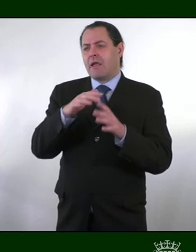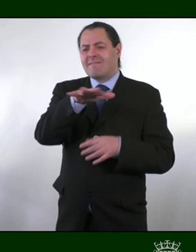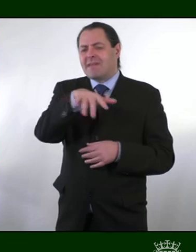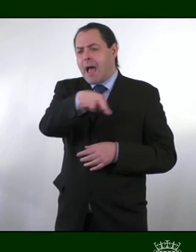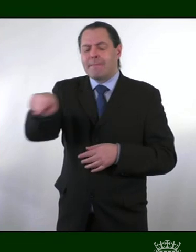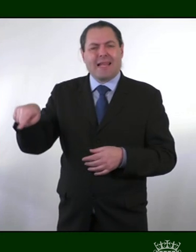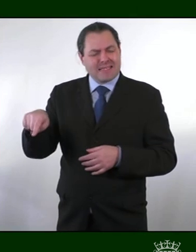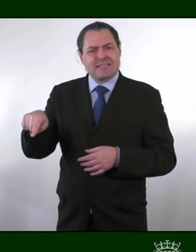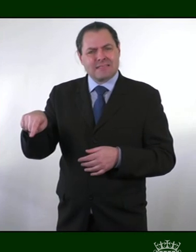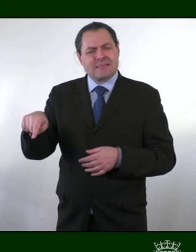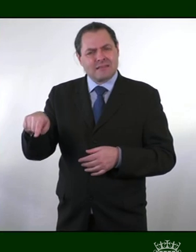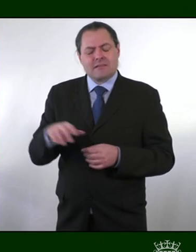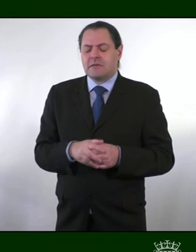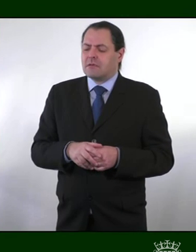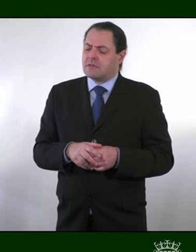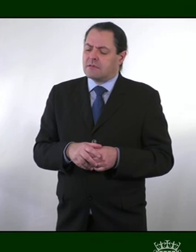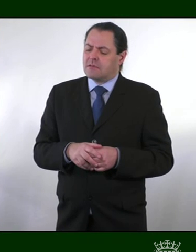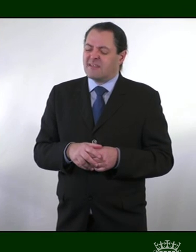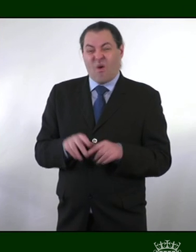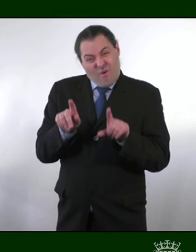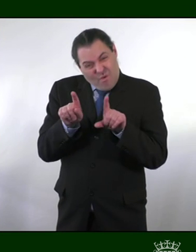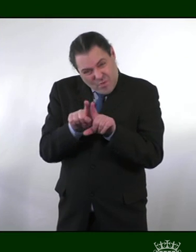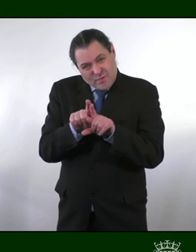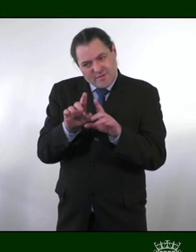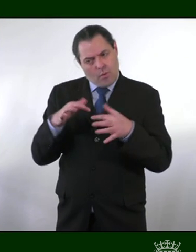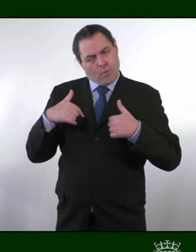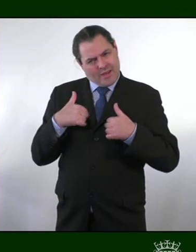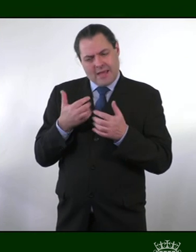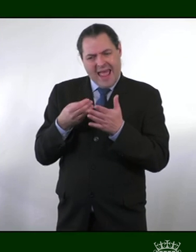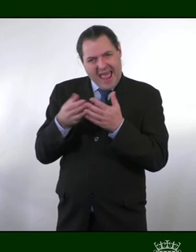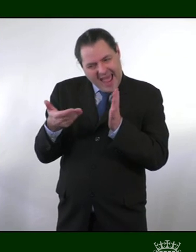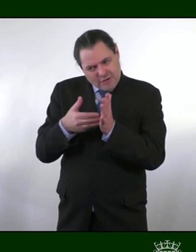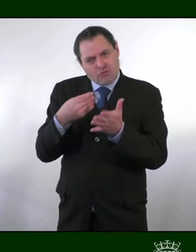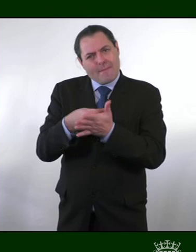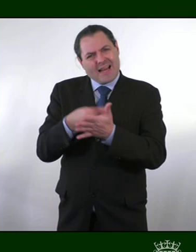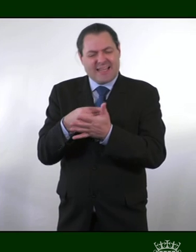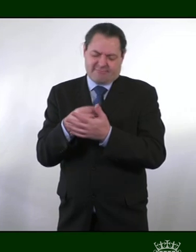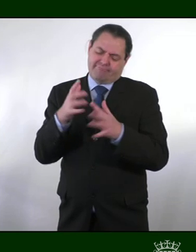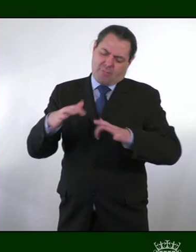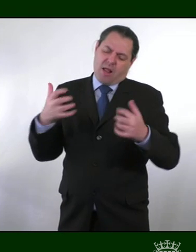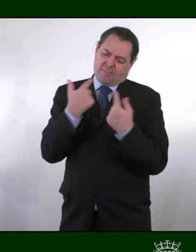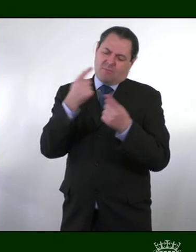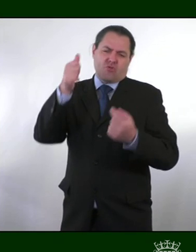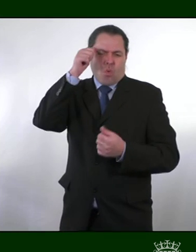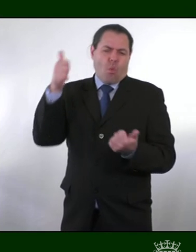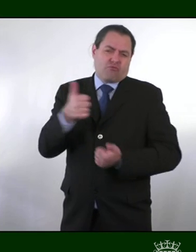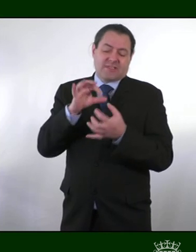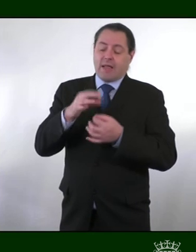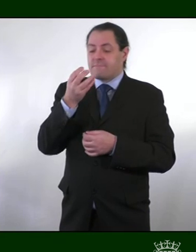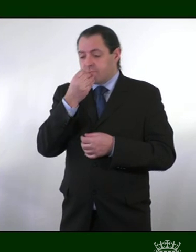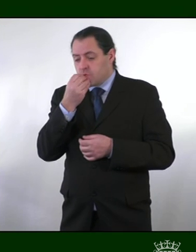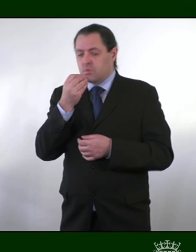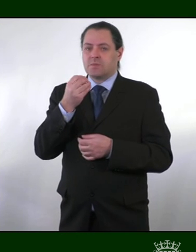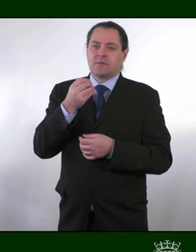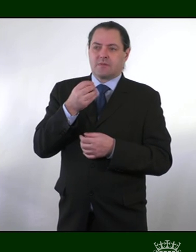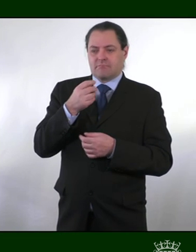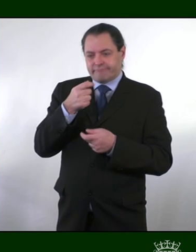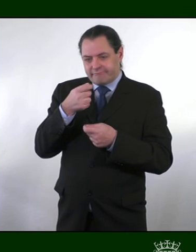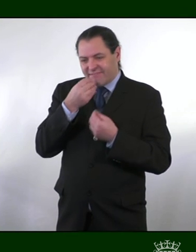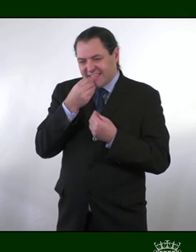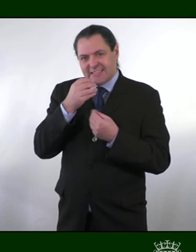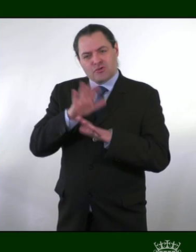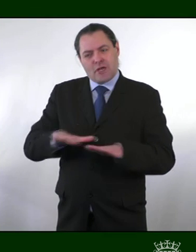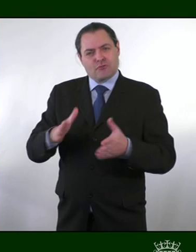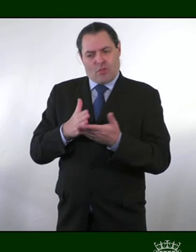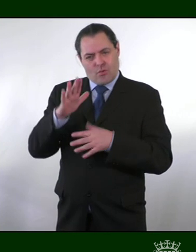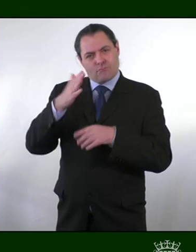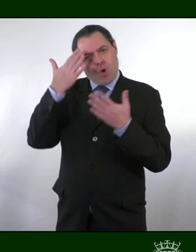We are also making available further funds, as the House knows, to provide extra support for food and meals for children throughout the holidays next year.